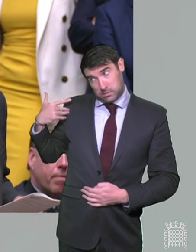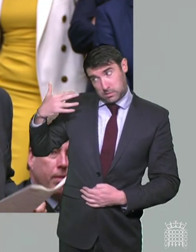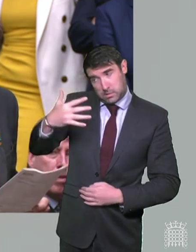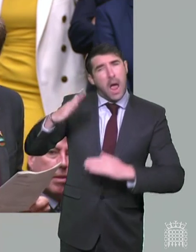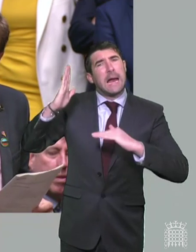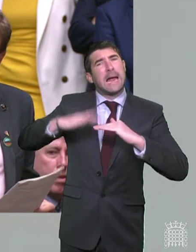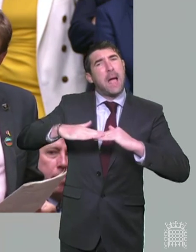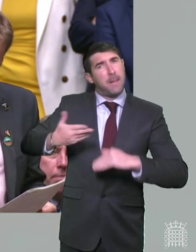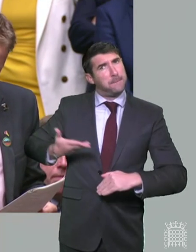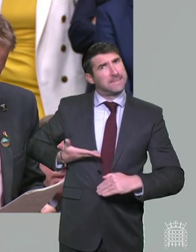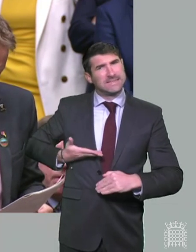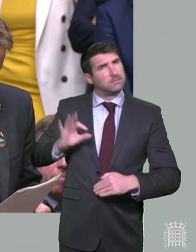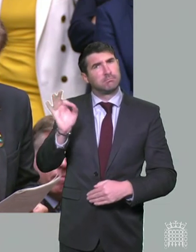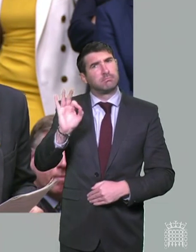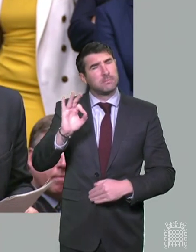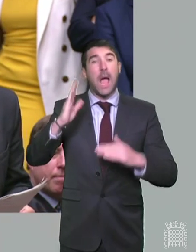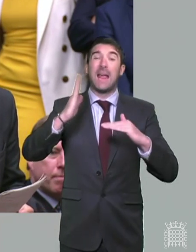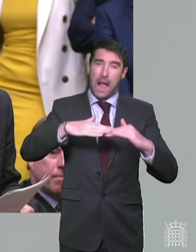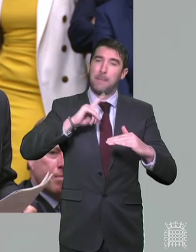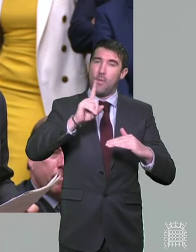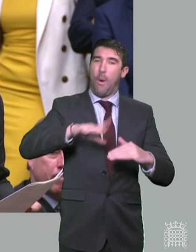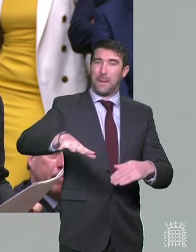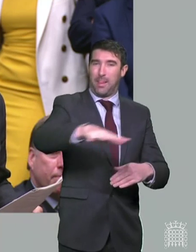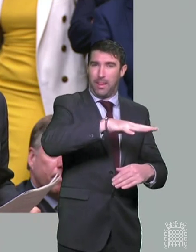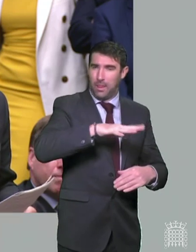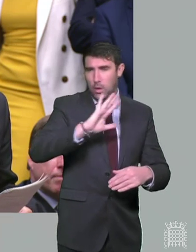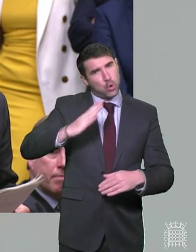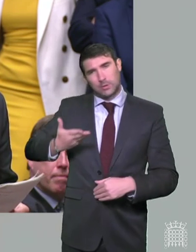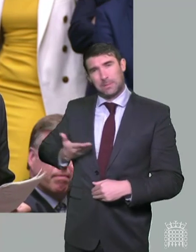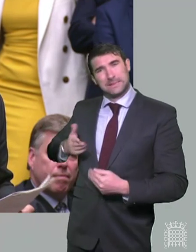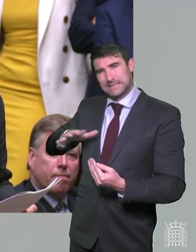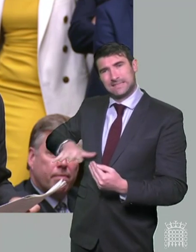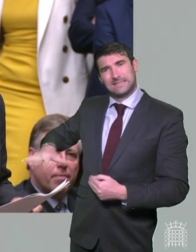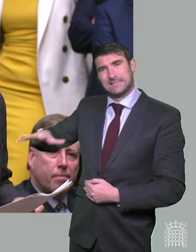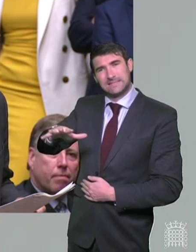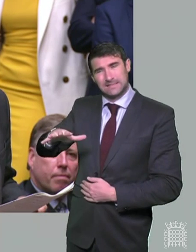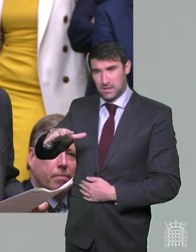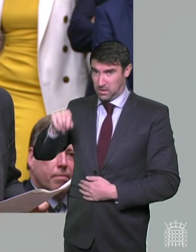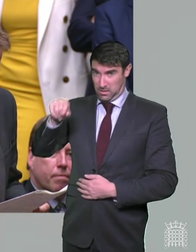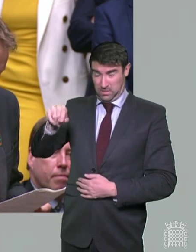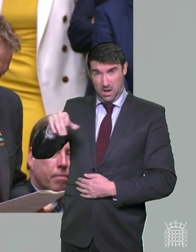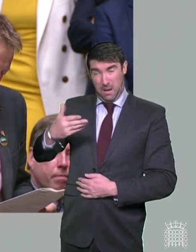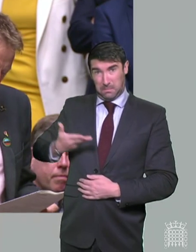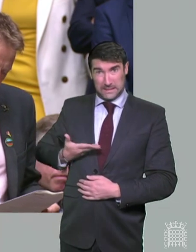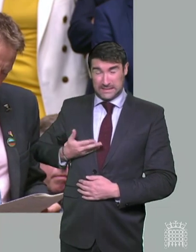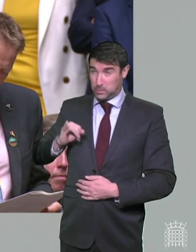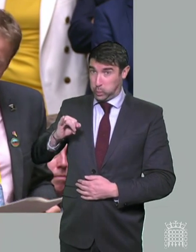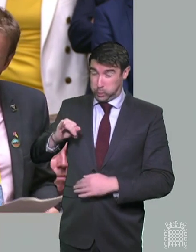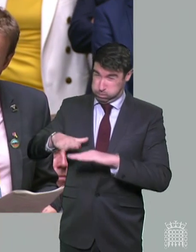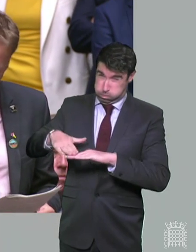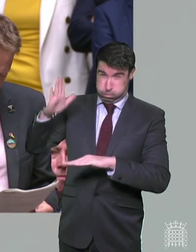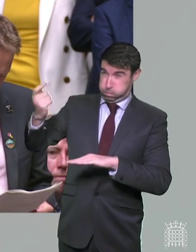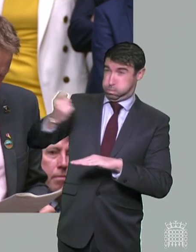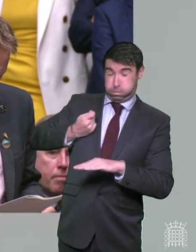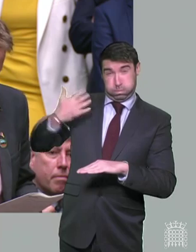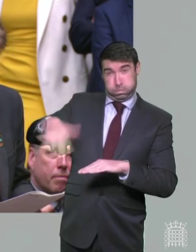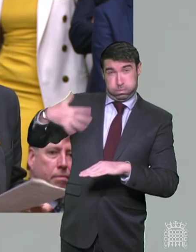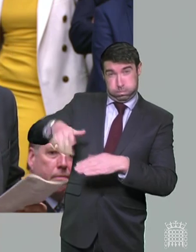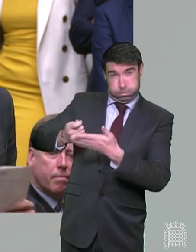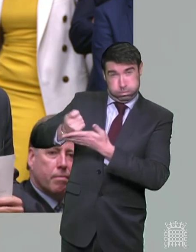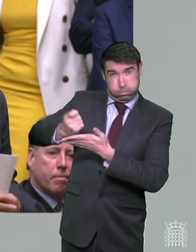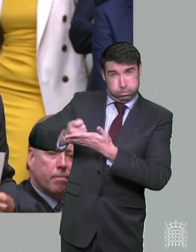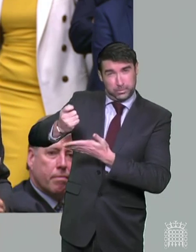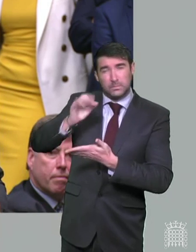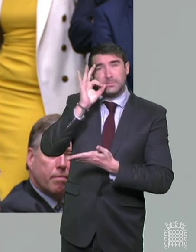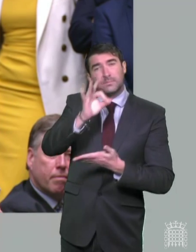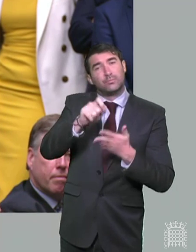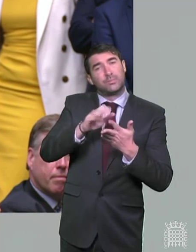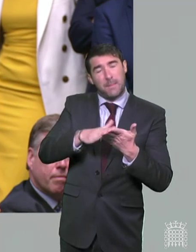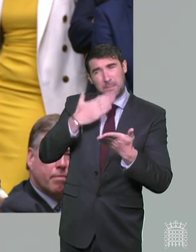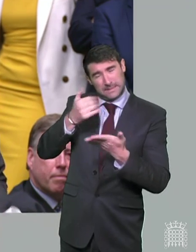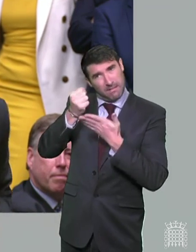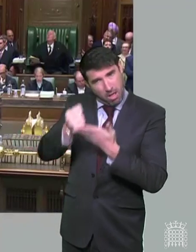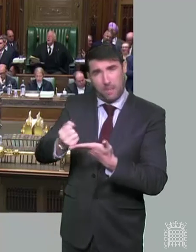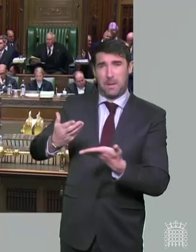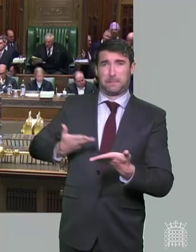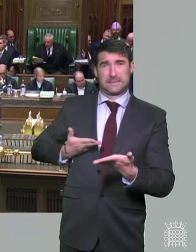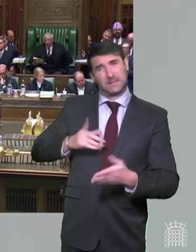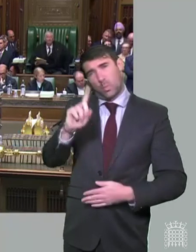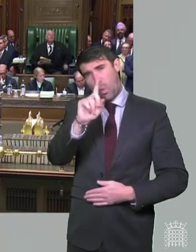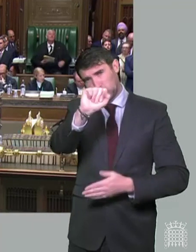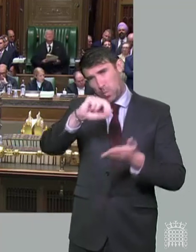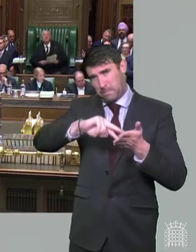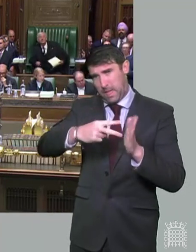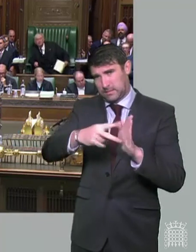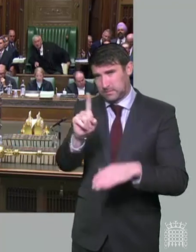For the sake of businesses in west Cornwall and on Scilly, the jobs that they provide and the economy as a whole, what can my right honourable Friend the Prime Minister do to ease the energy costs that our businesses face?